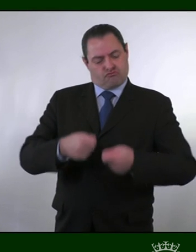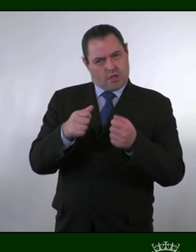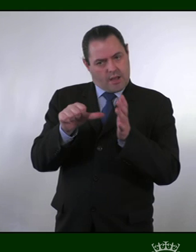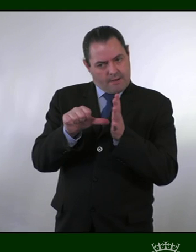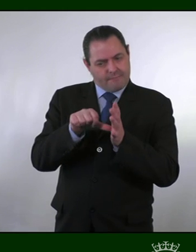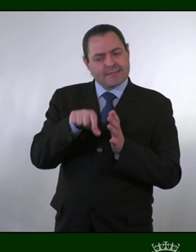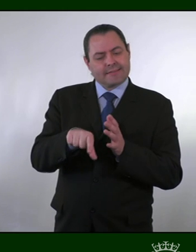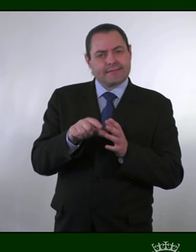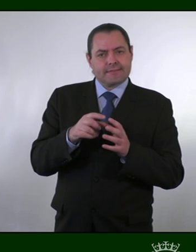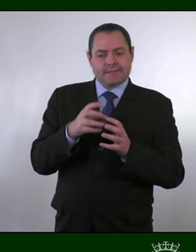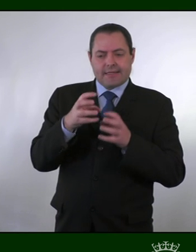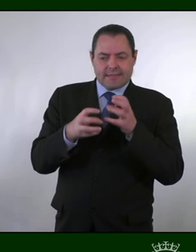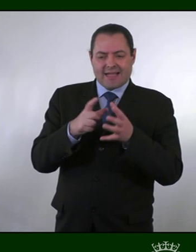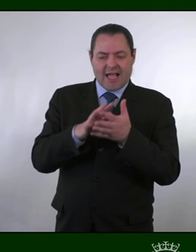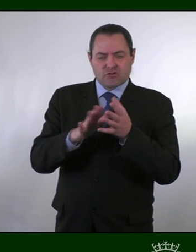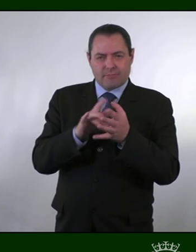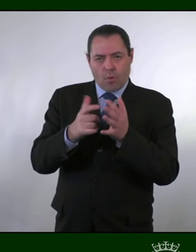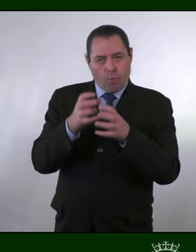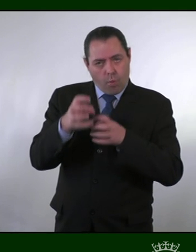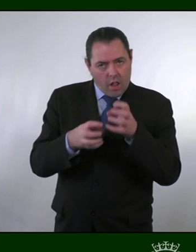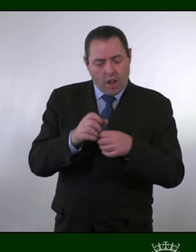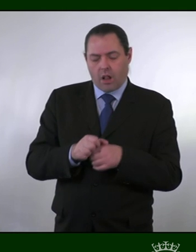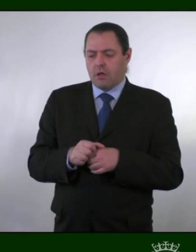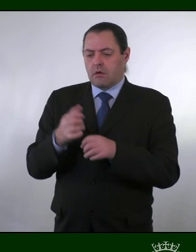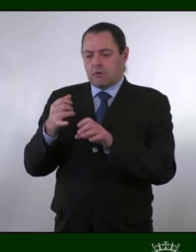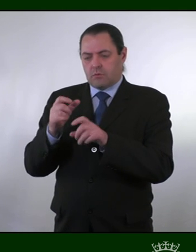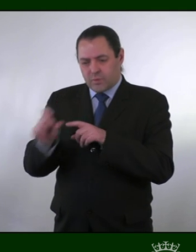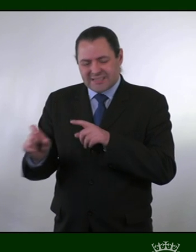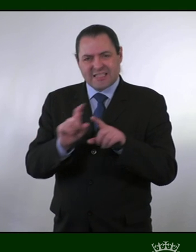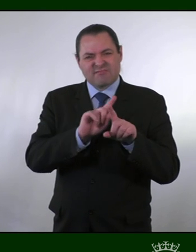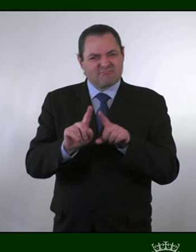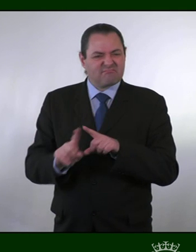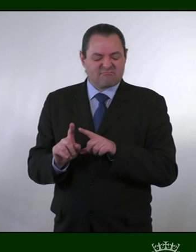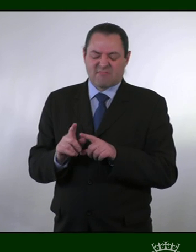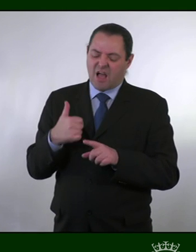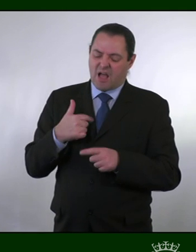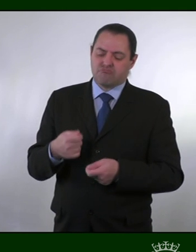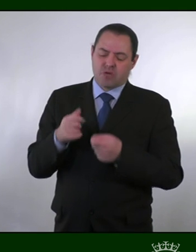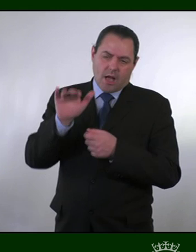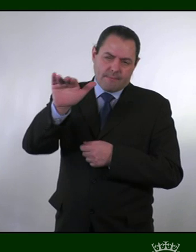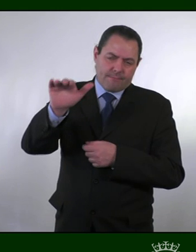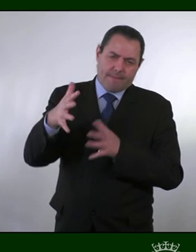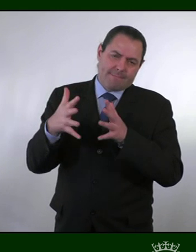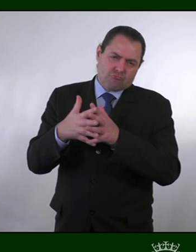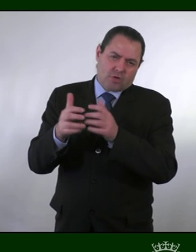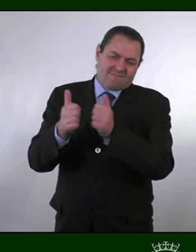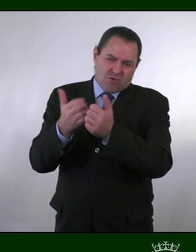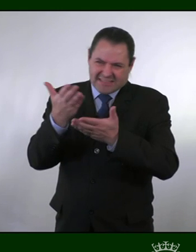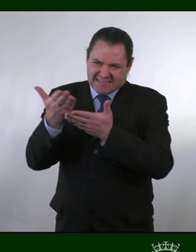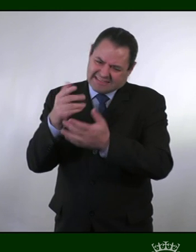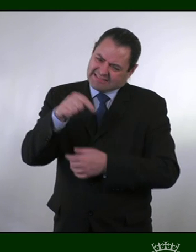It continues to be a cause of grave concern, and I raise it repeatedly with our American friends.